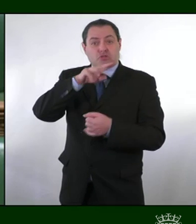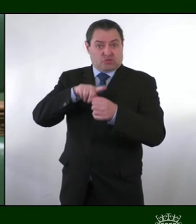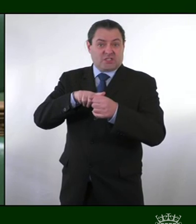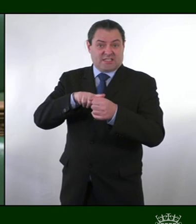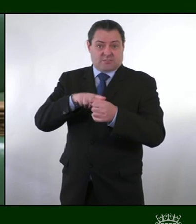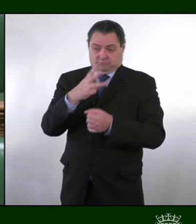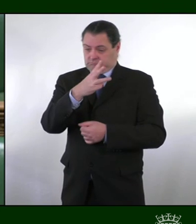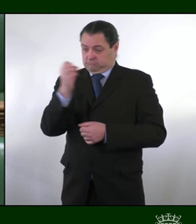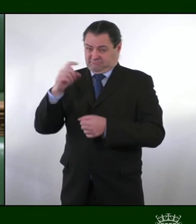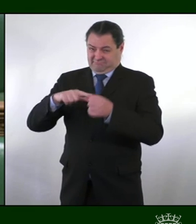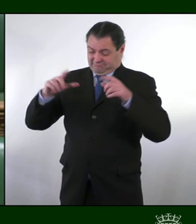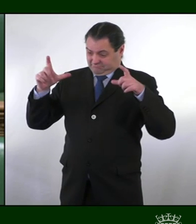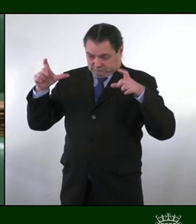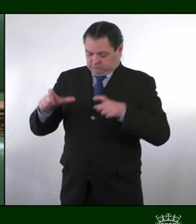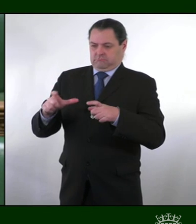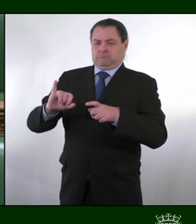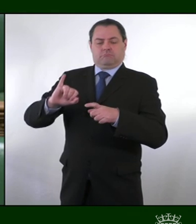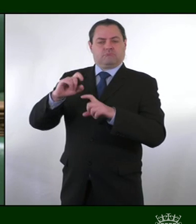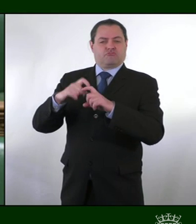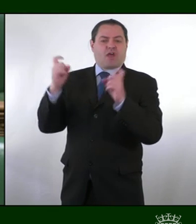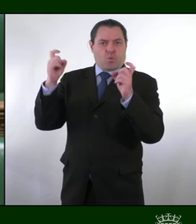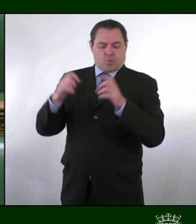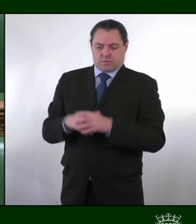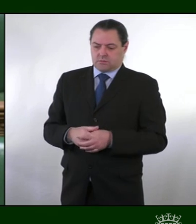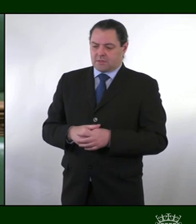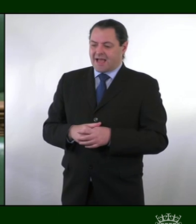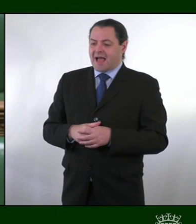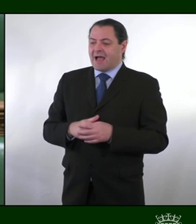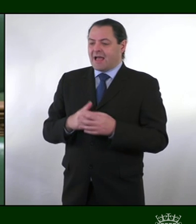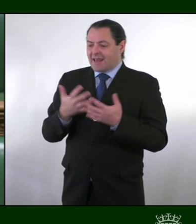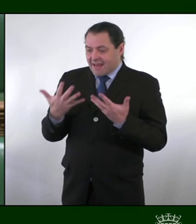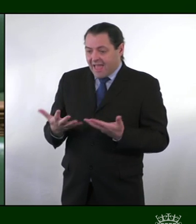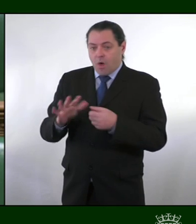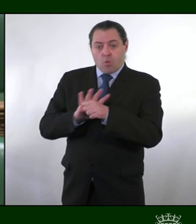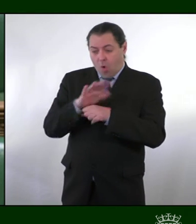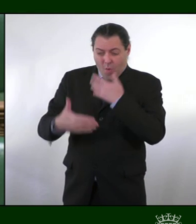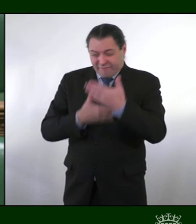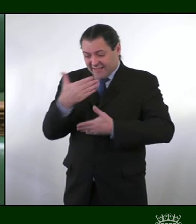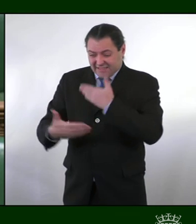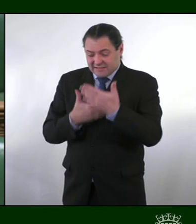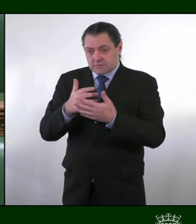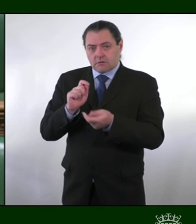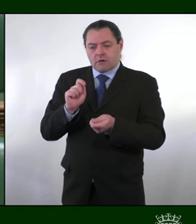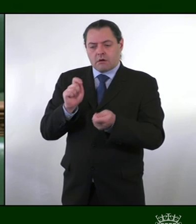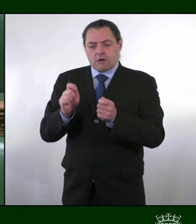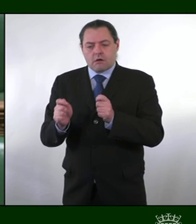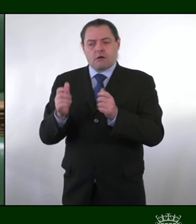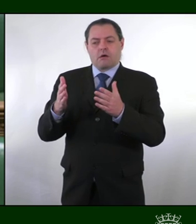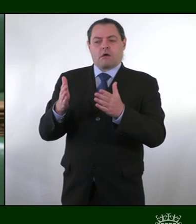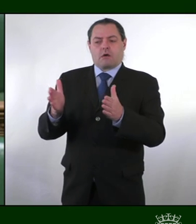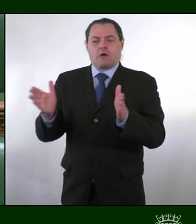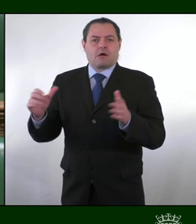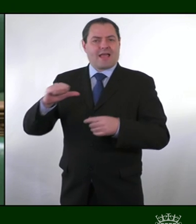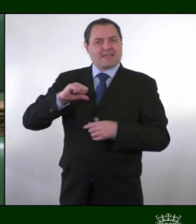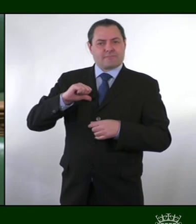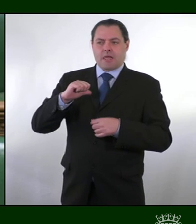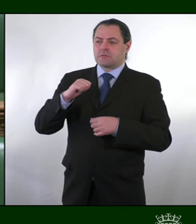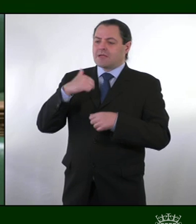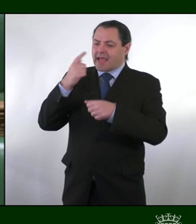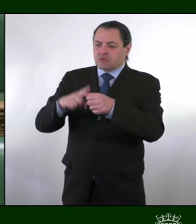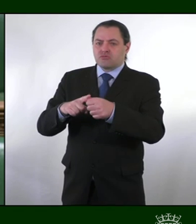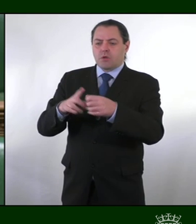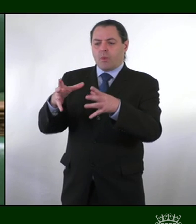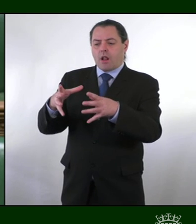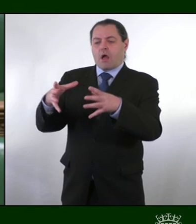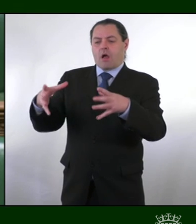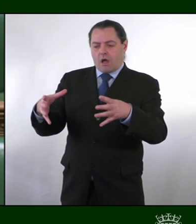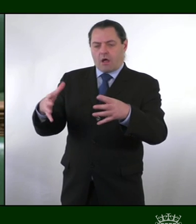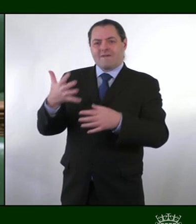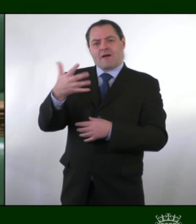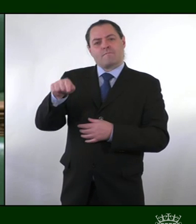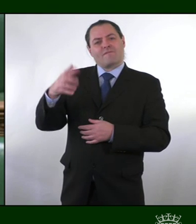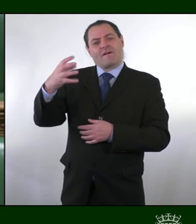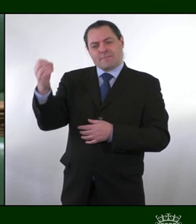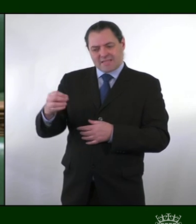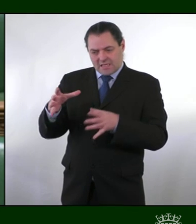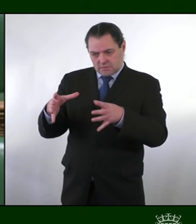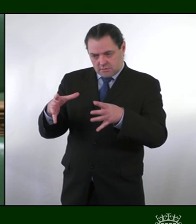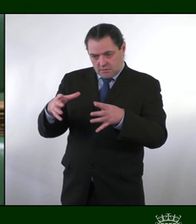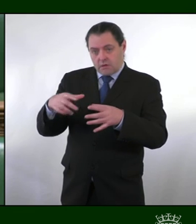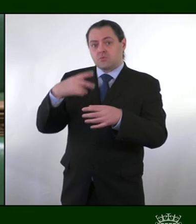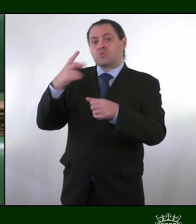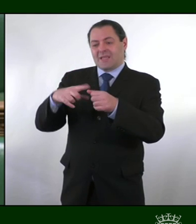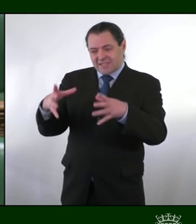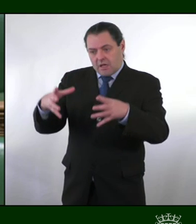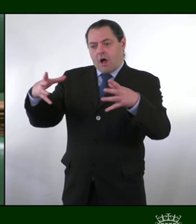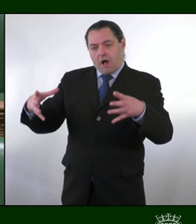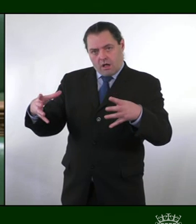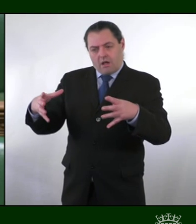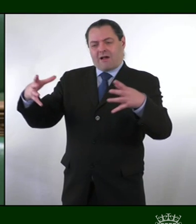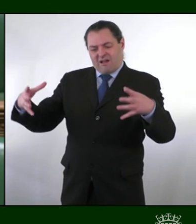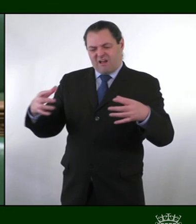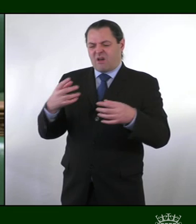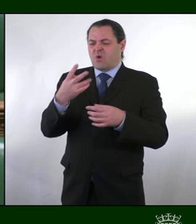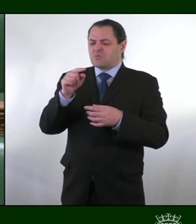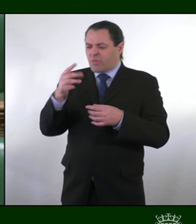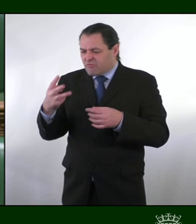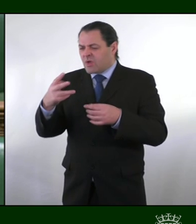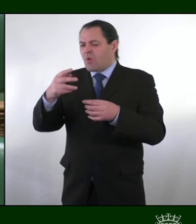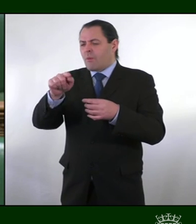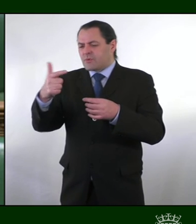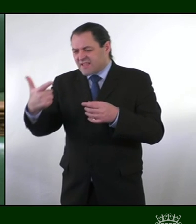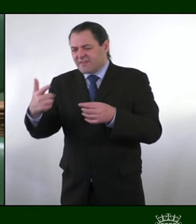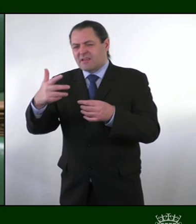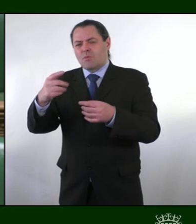As the restrictions are eased, it expects the economy to start recovering and growing by 5.5% next year, 6.6% in 2022 and then 2.3%, 1.7% and 1.8% in the following years.